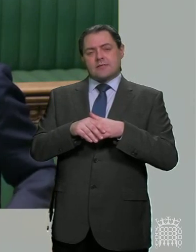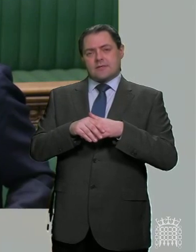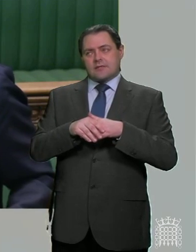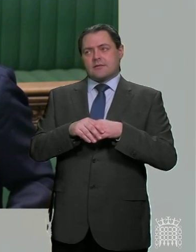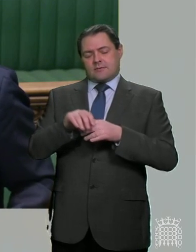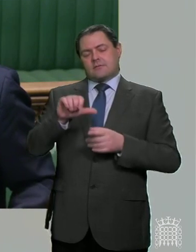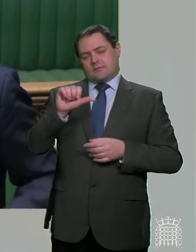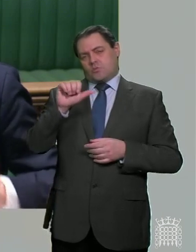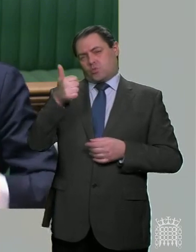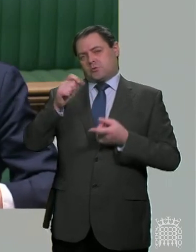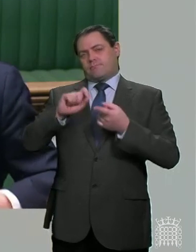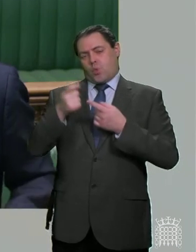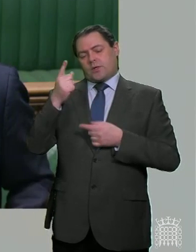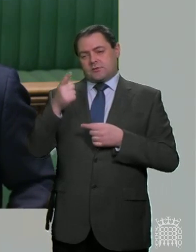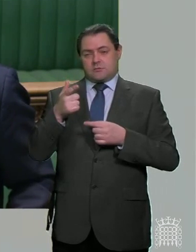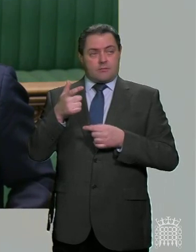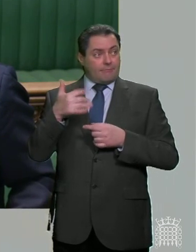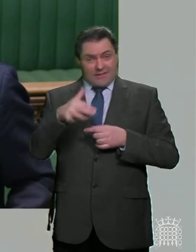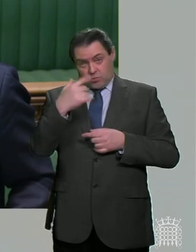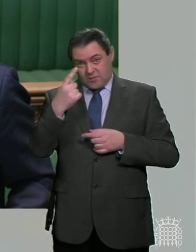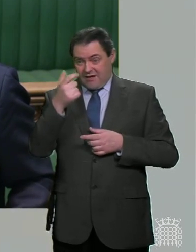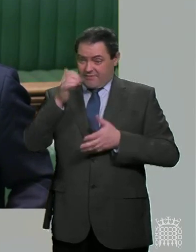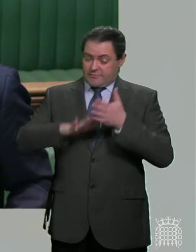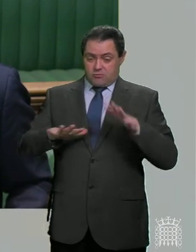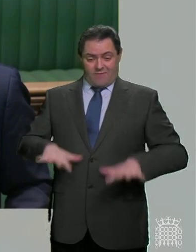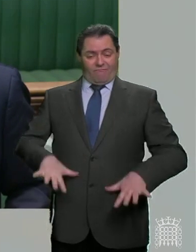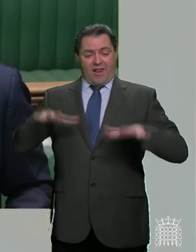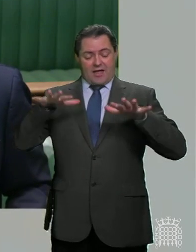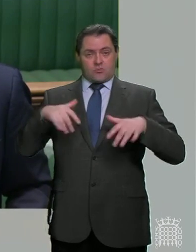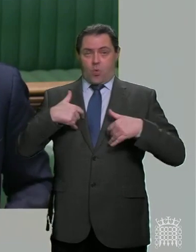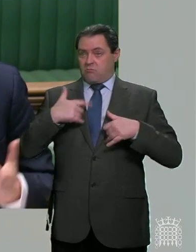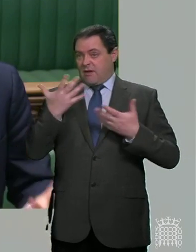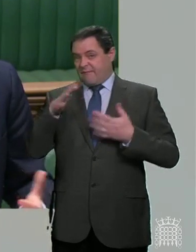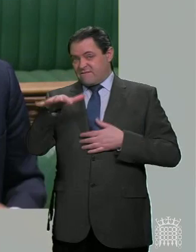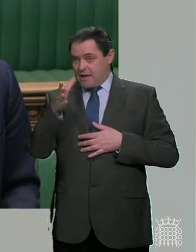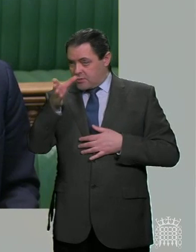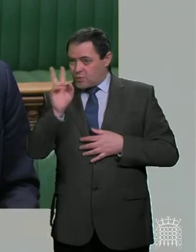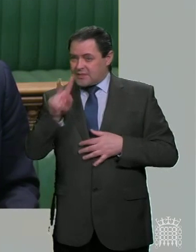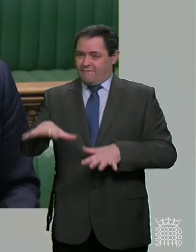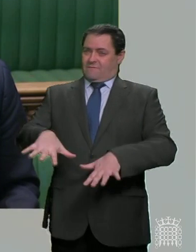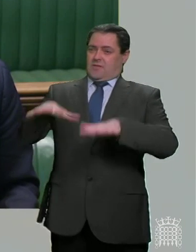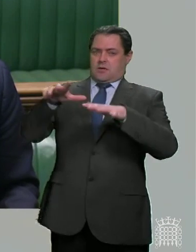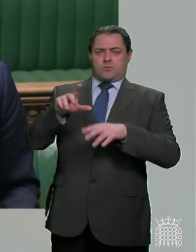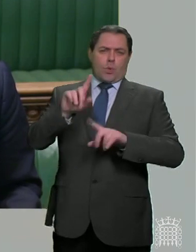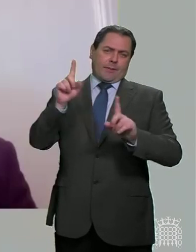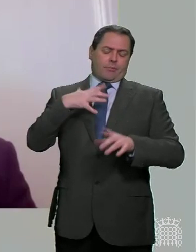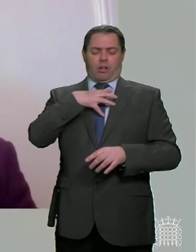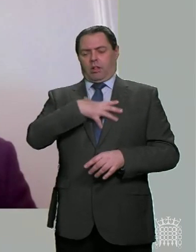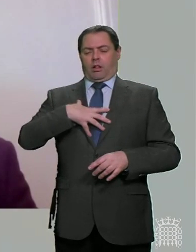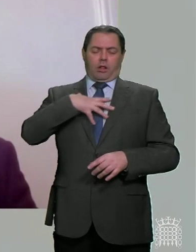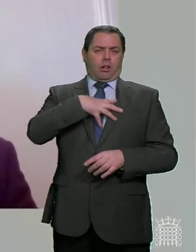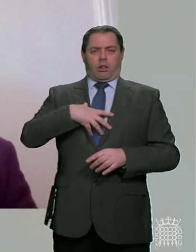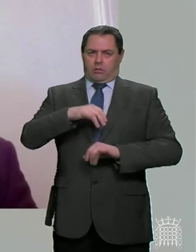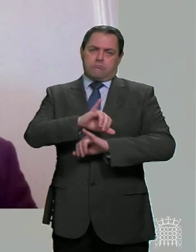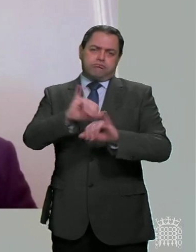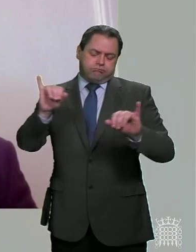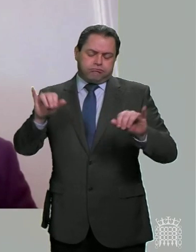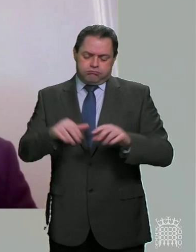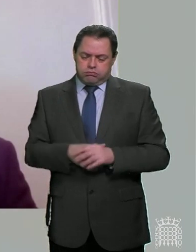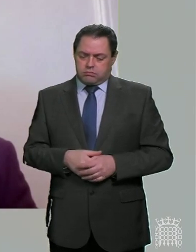Anybody who has been a victim of flooding or who visits a family that has been hit by flooding will know the immense distress that flooding causes.